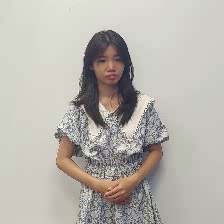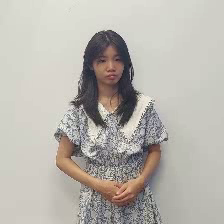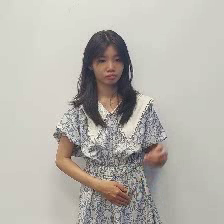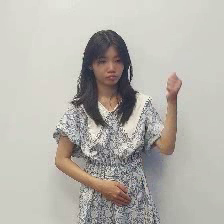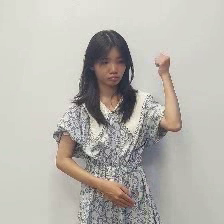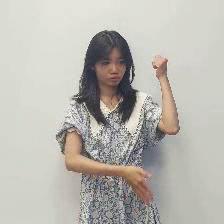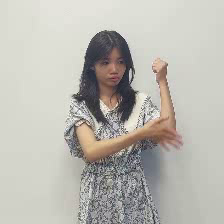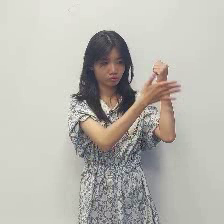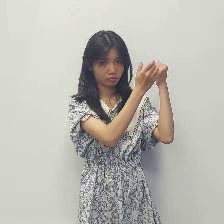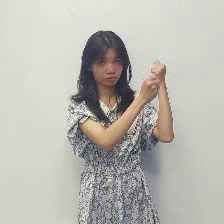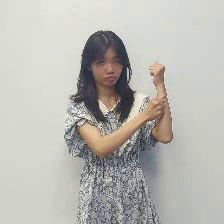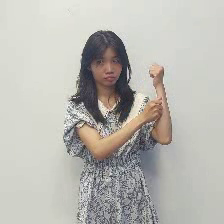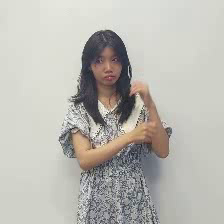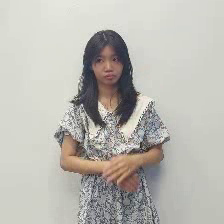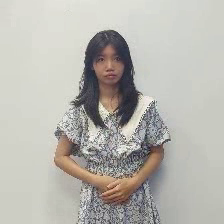Cứu